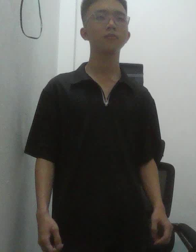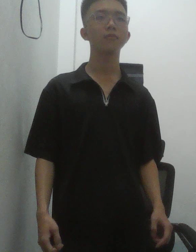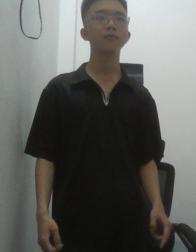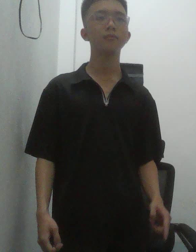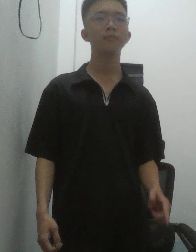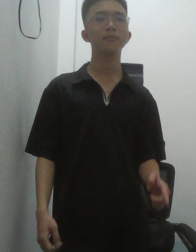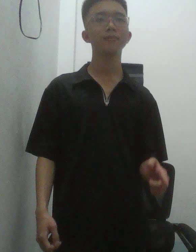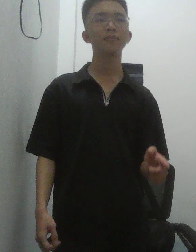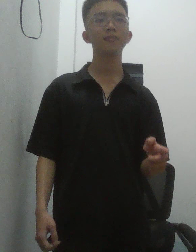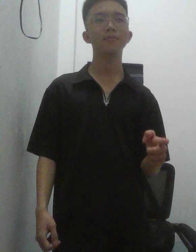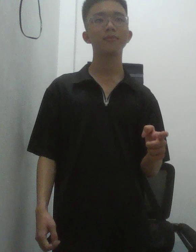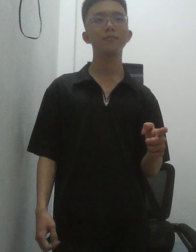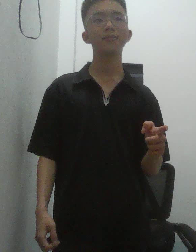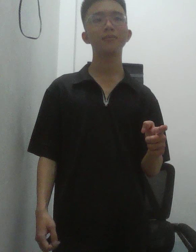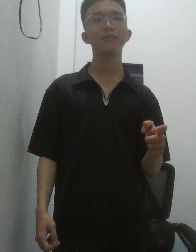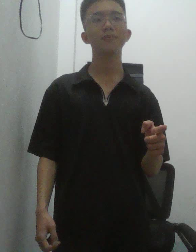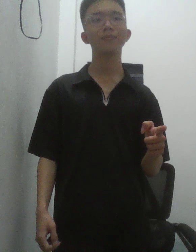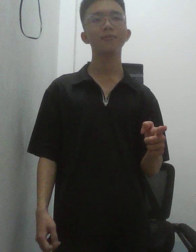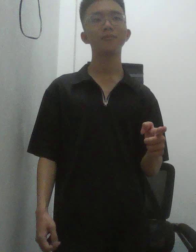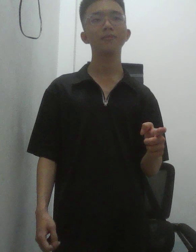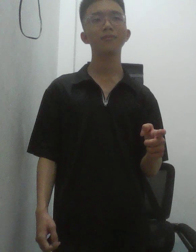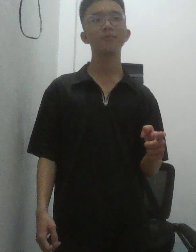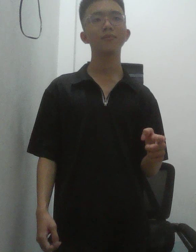ban